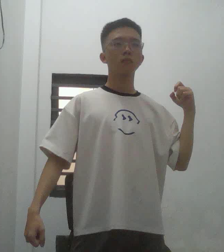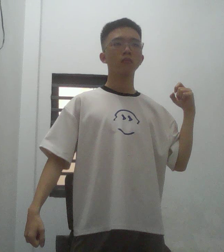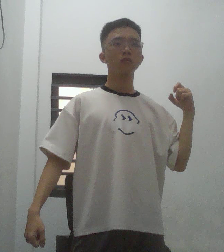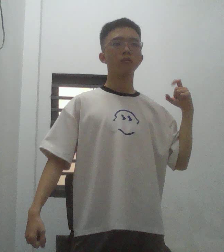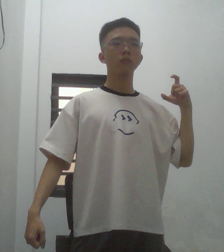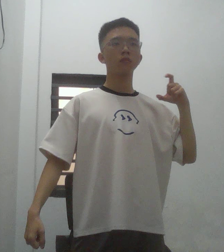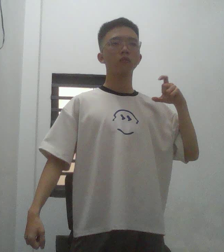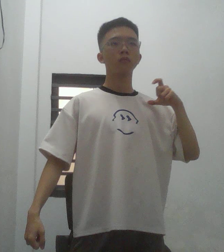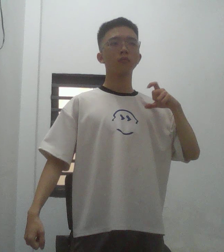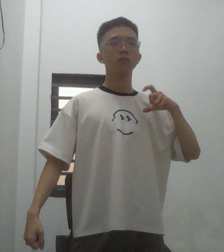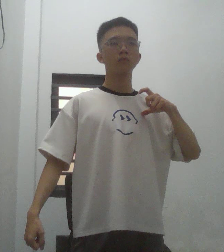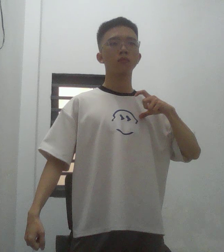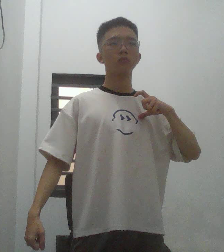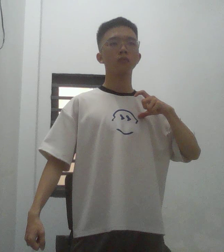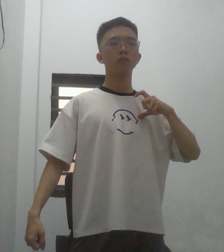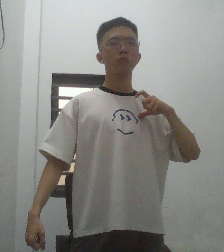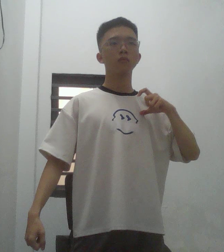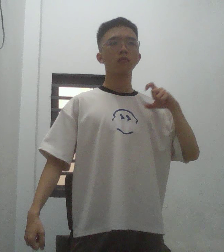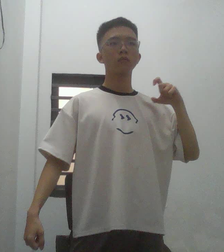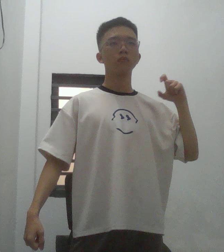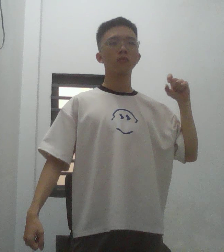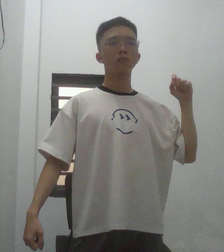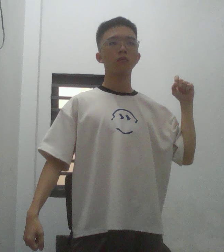giau co